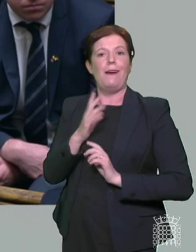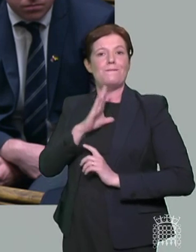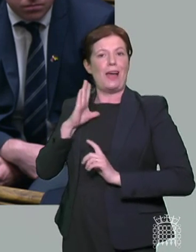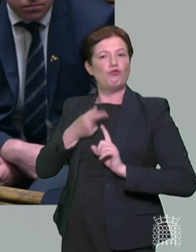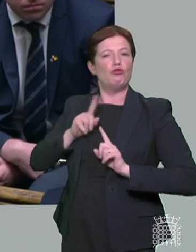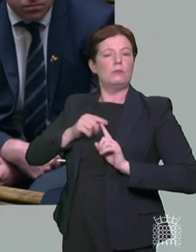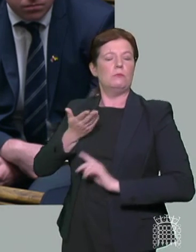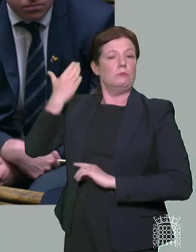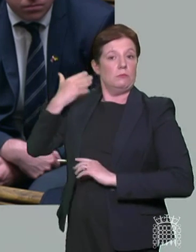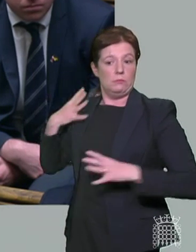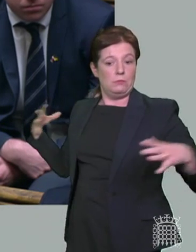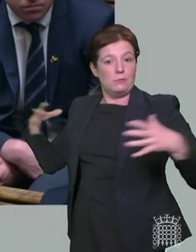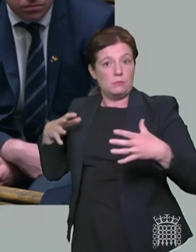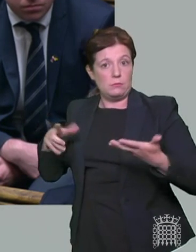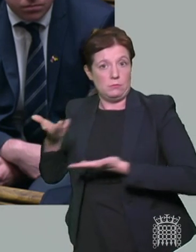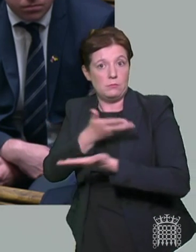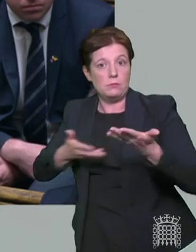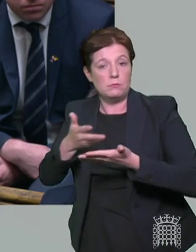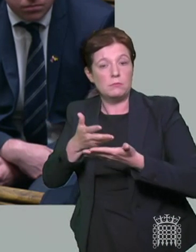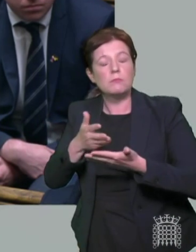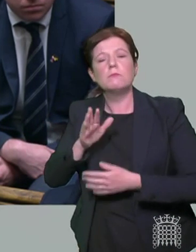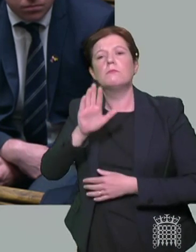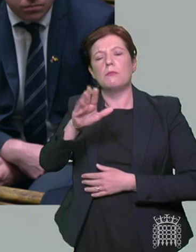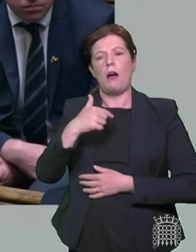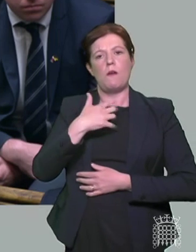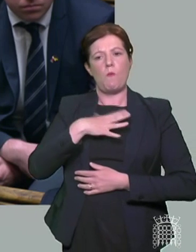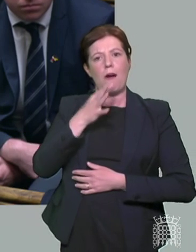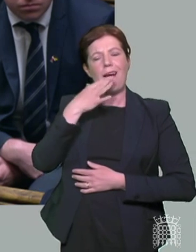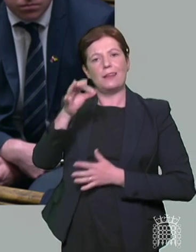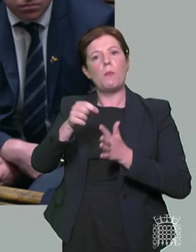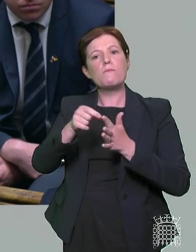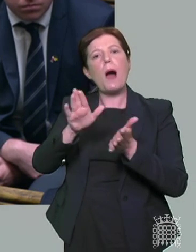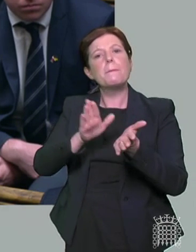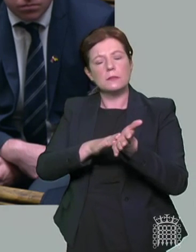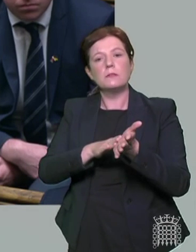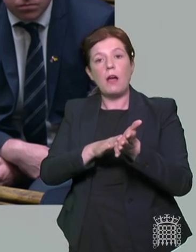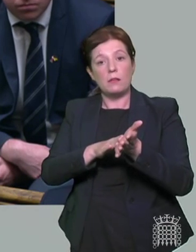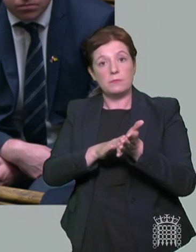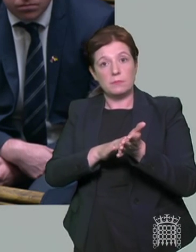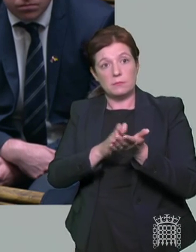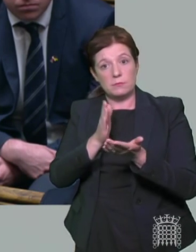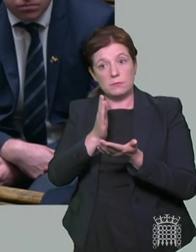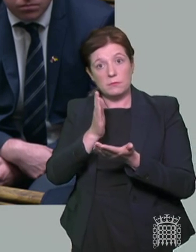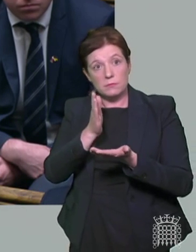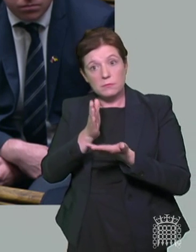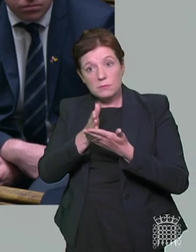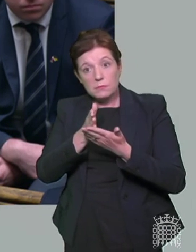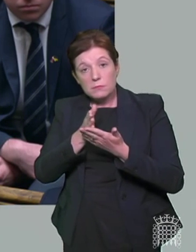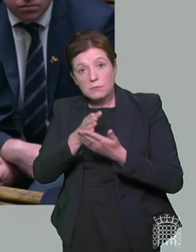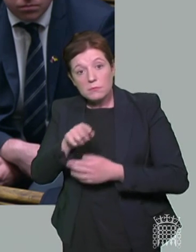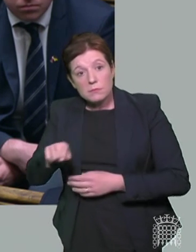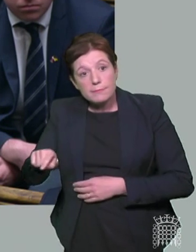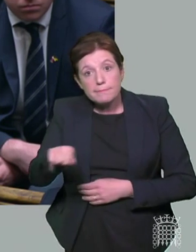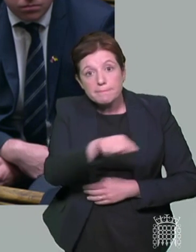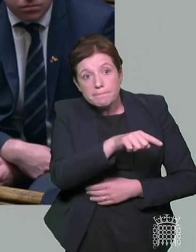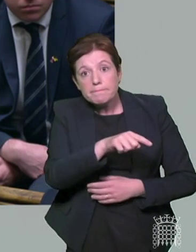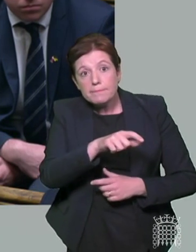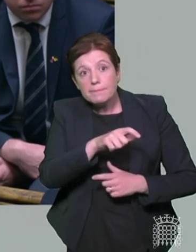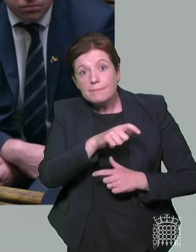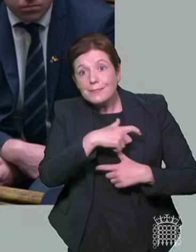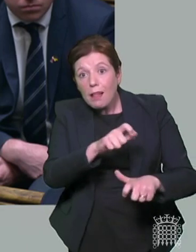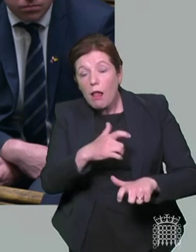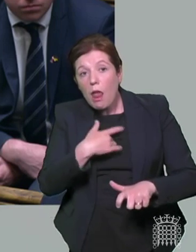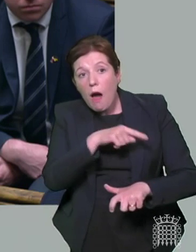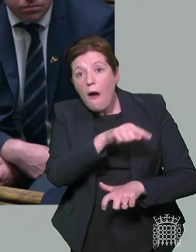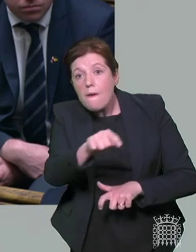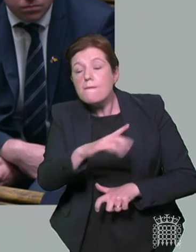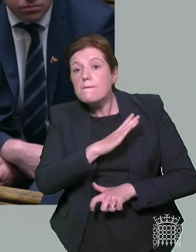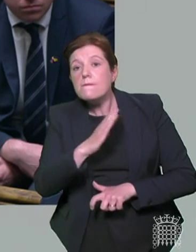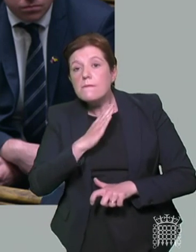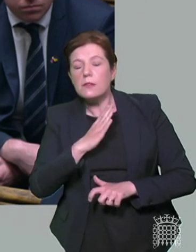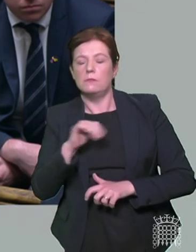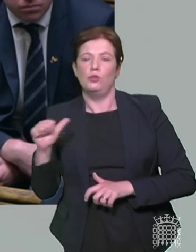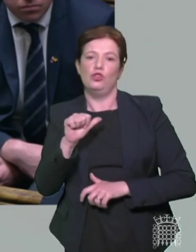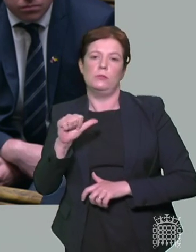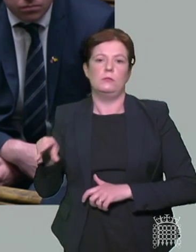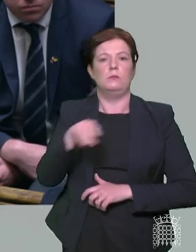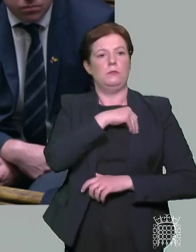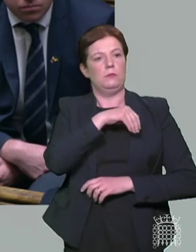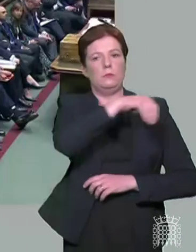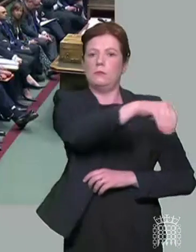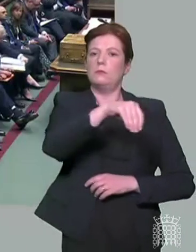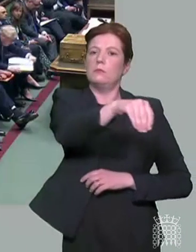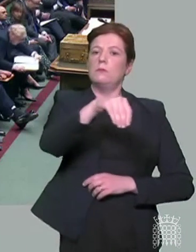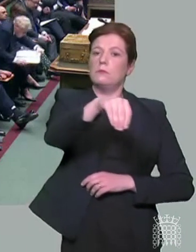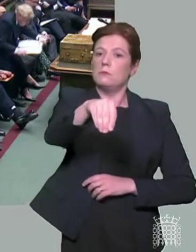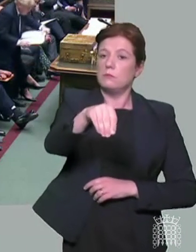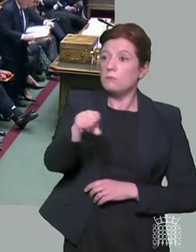Will he now assure the House that he will take personal charge of the decision on whether to grant the remaining servicemen—for there are few left—the service medal they so richly deserve?